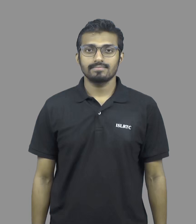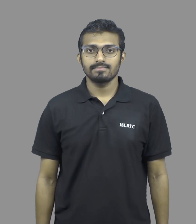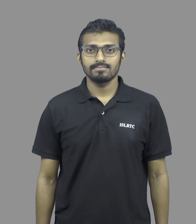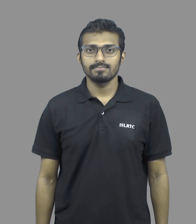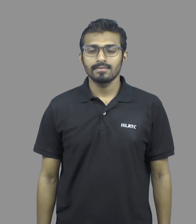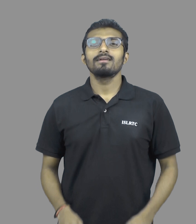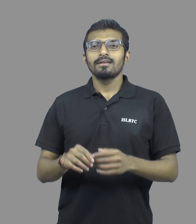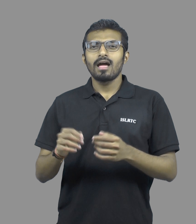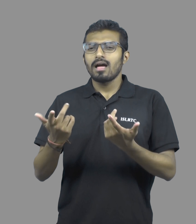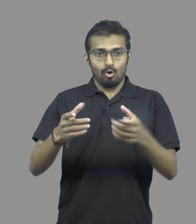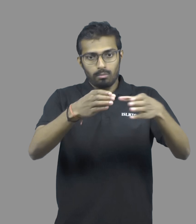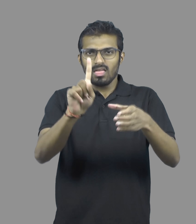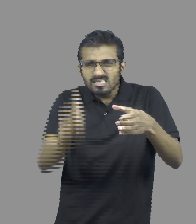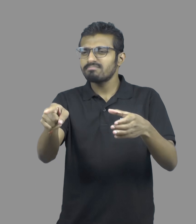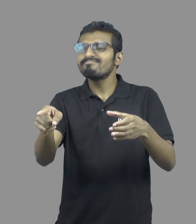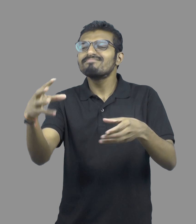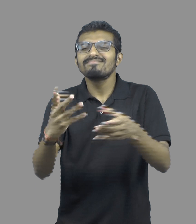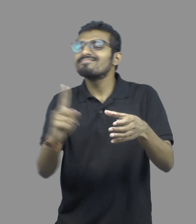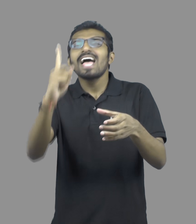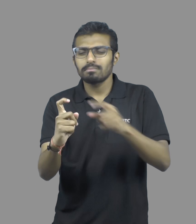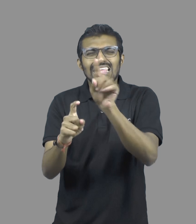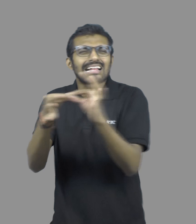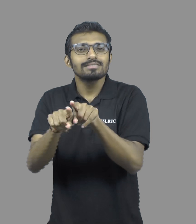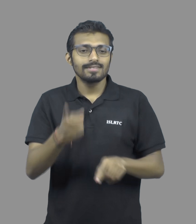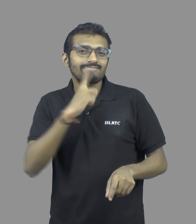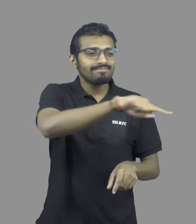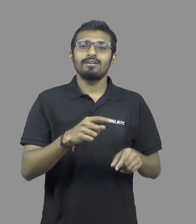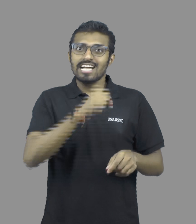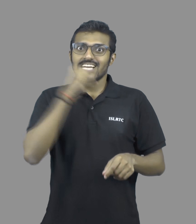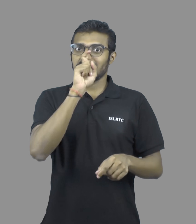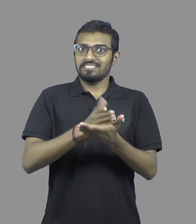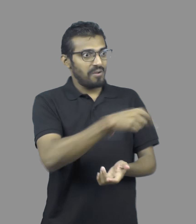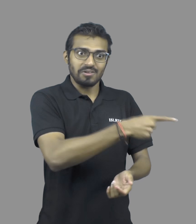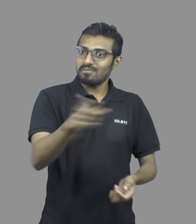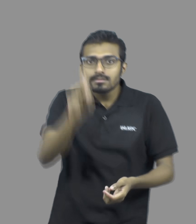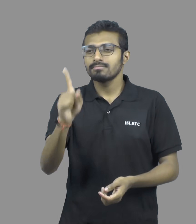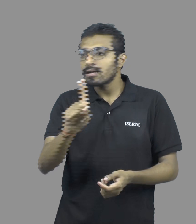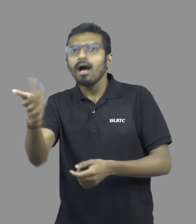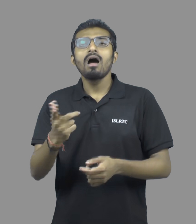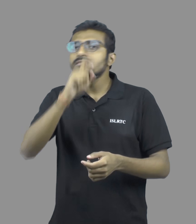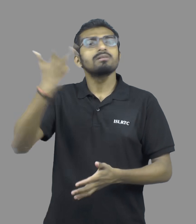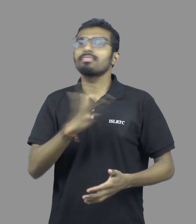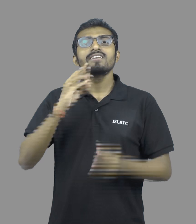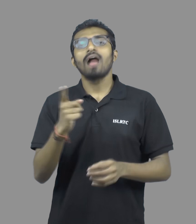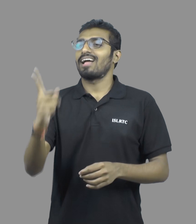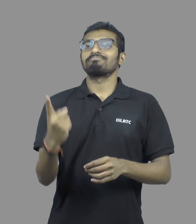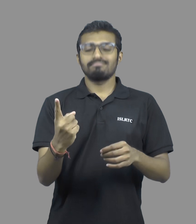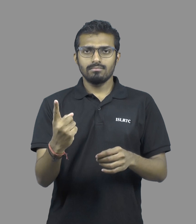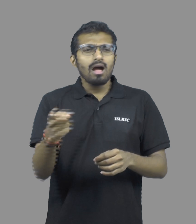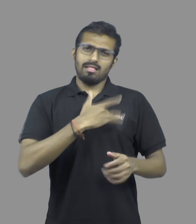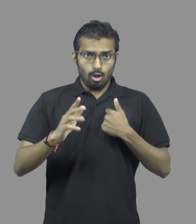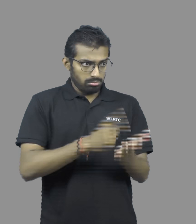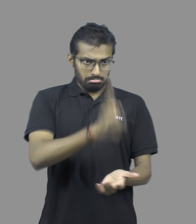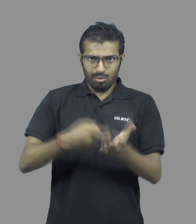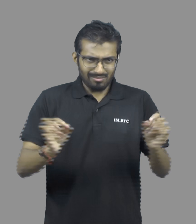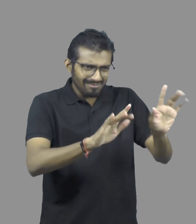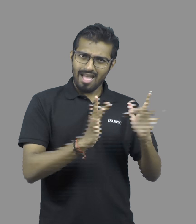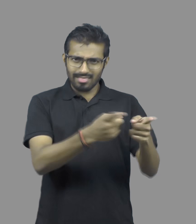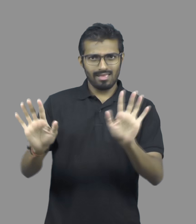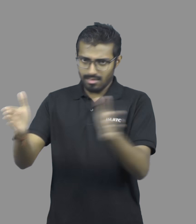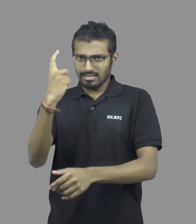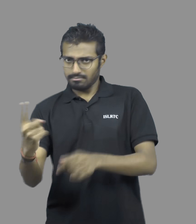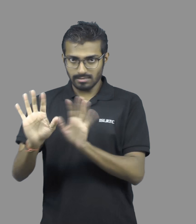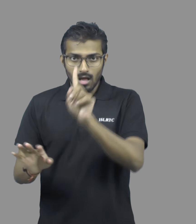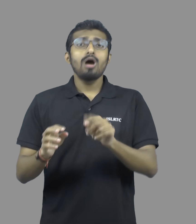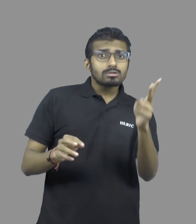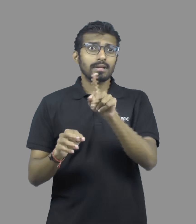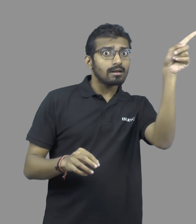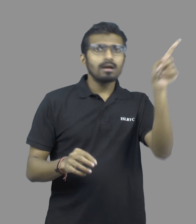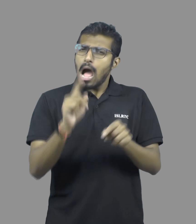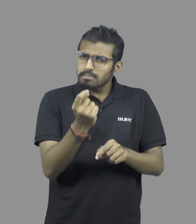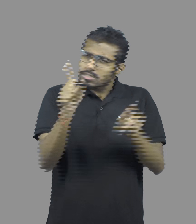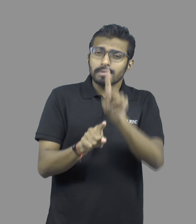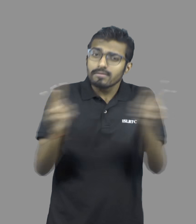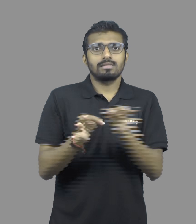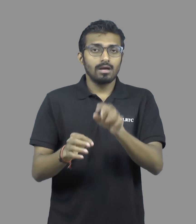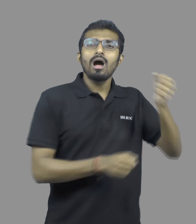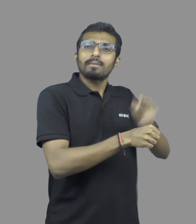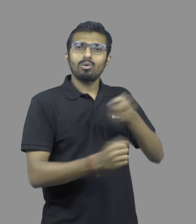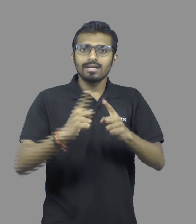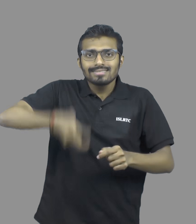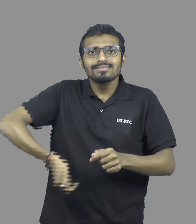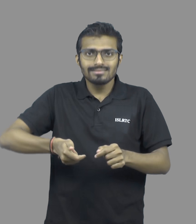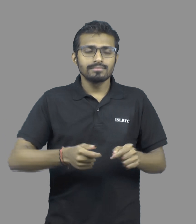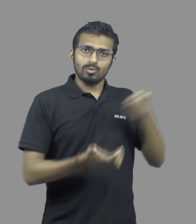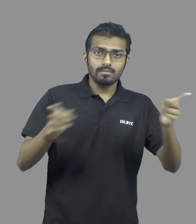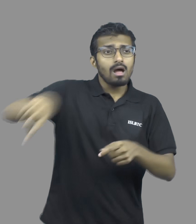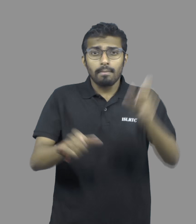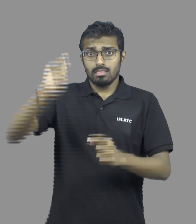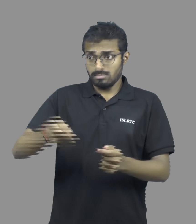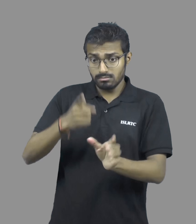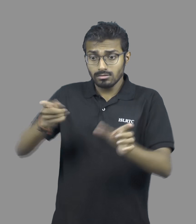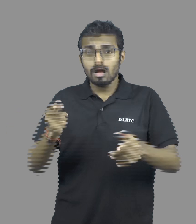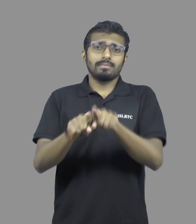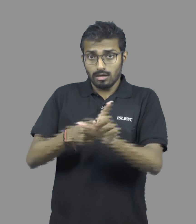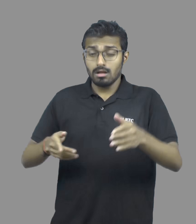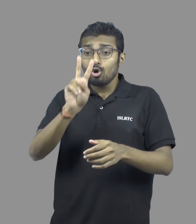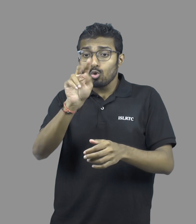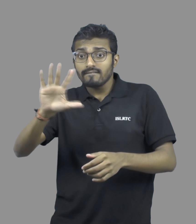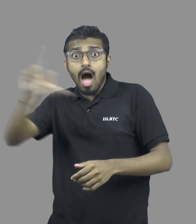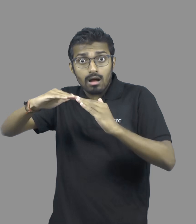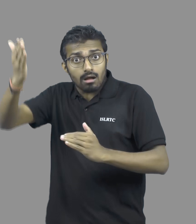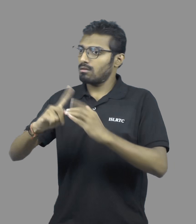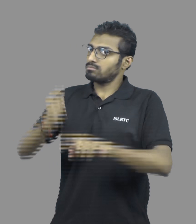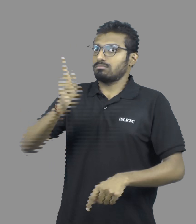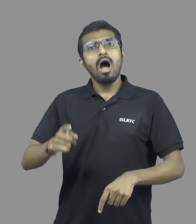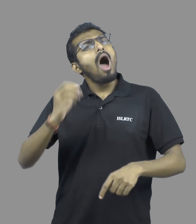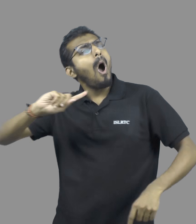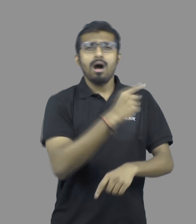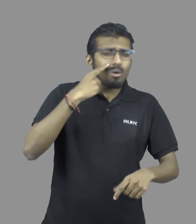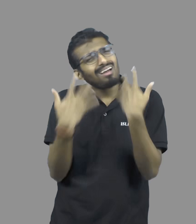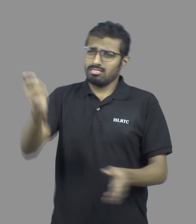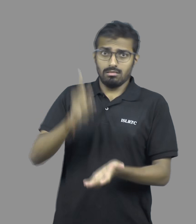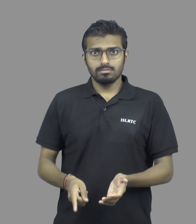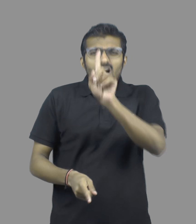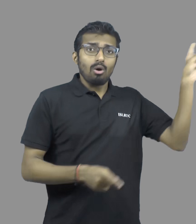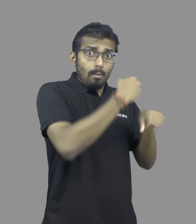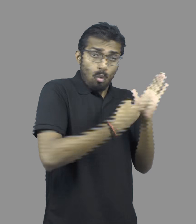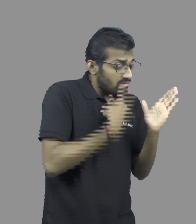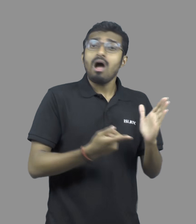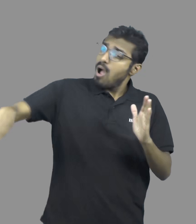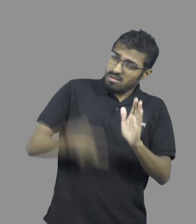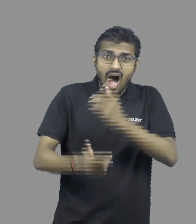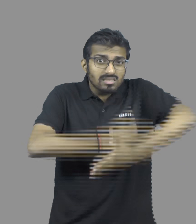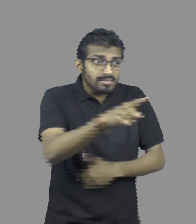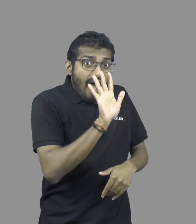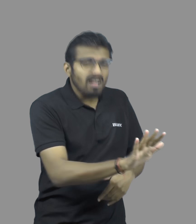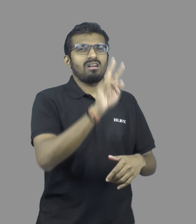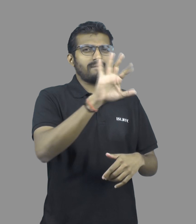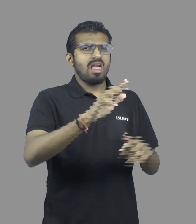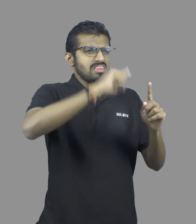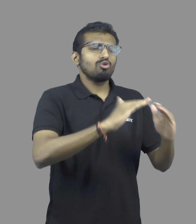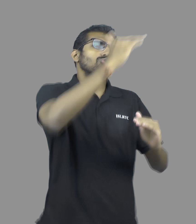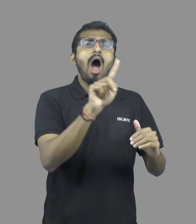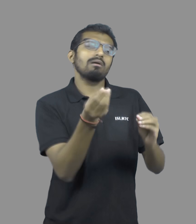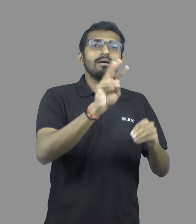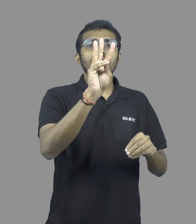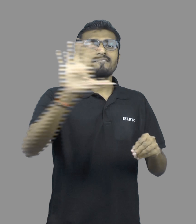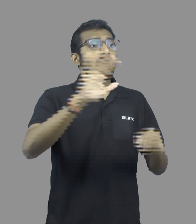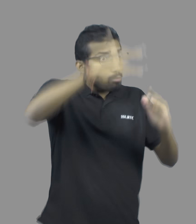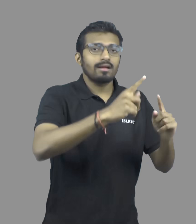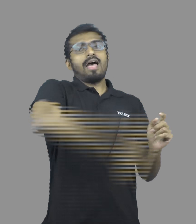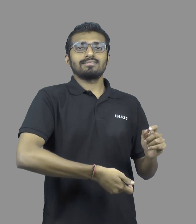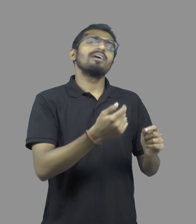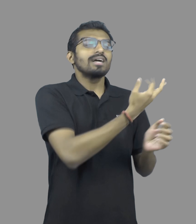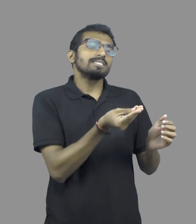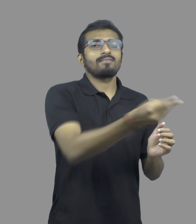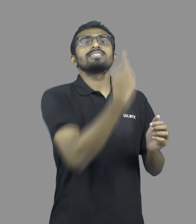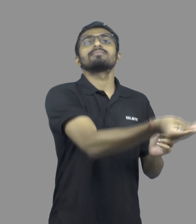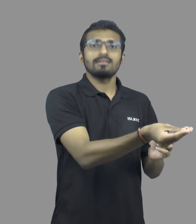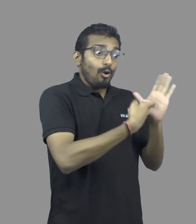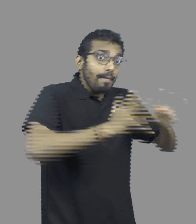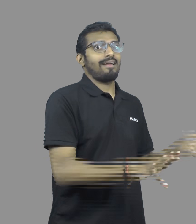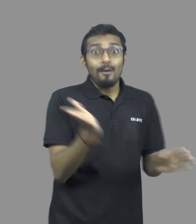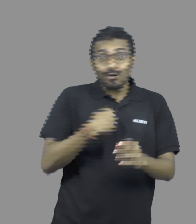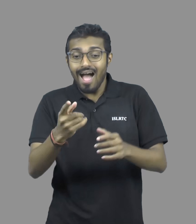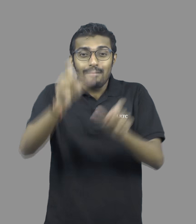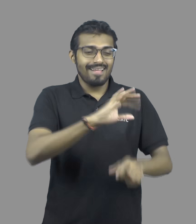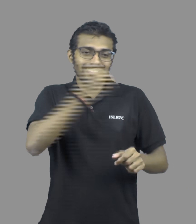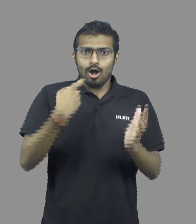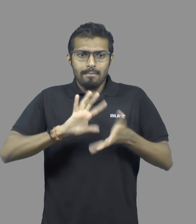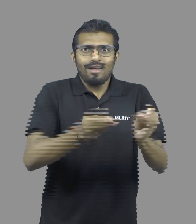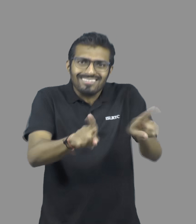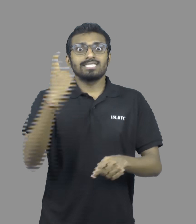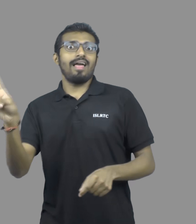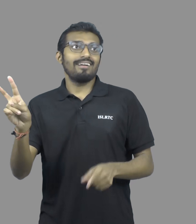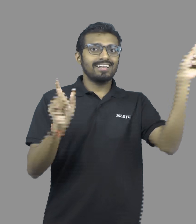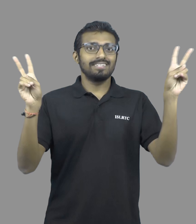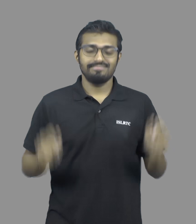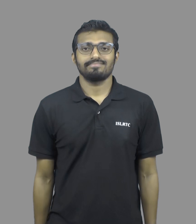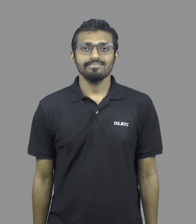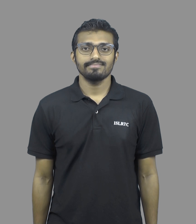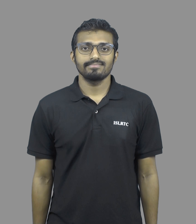Exception Exemption